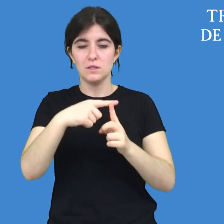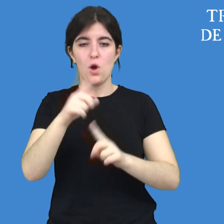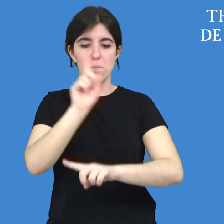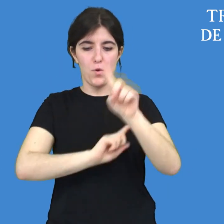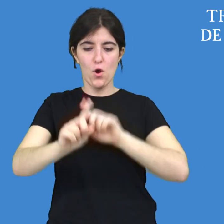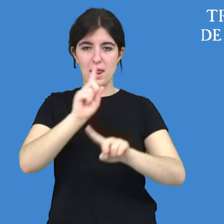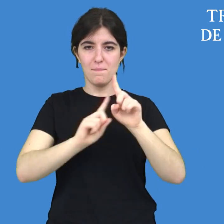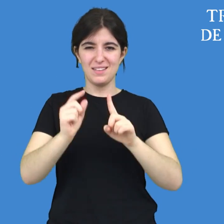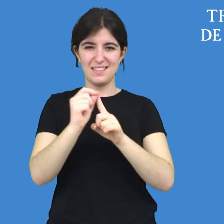problema